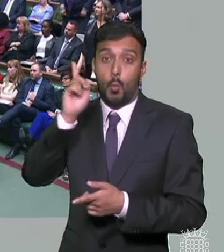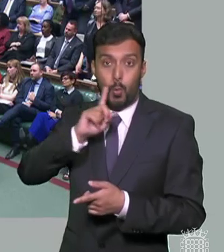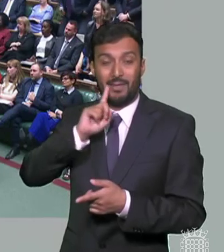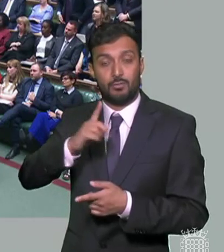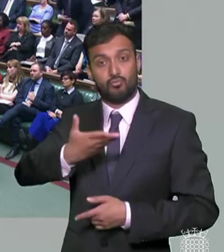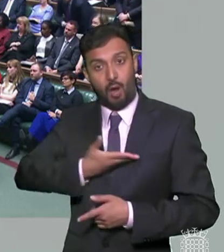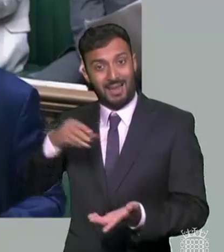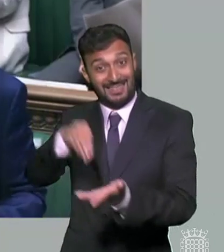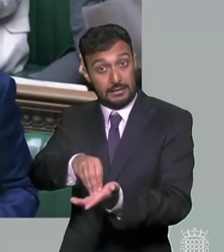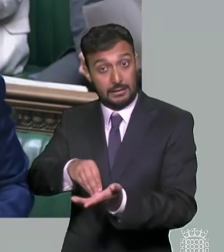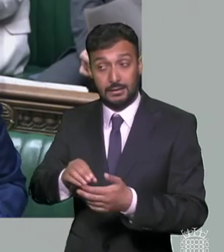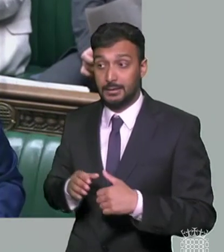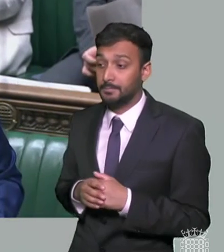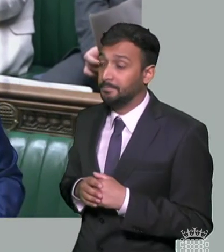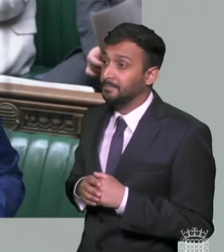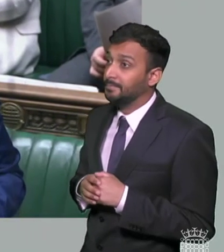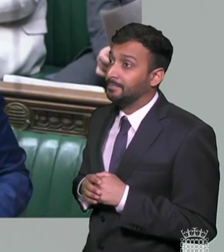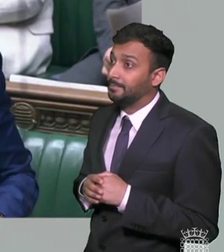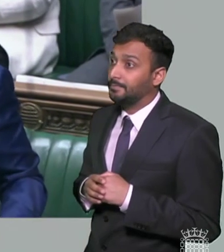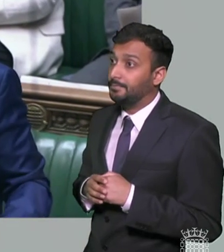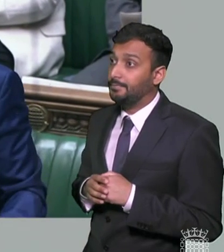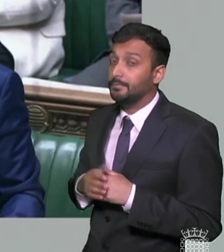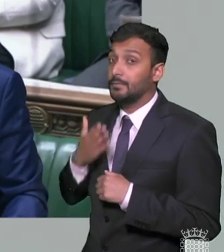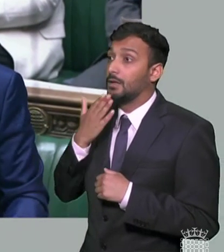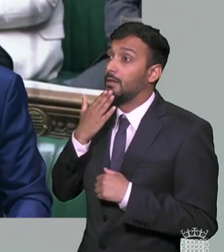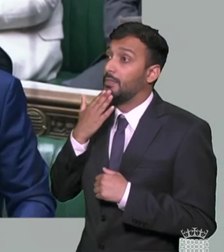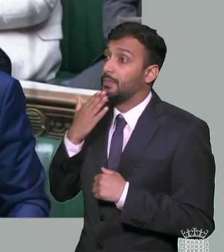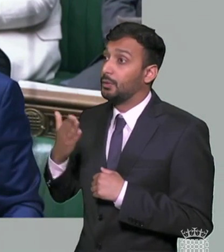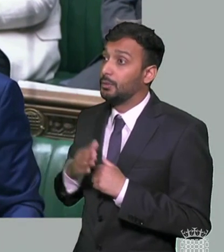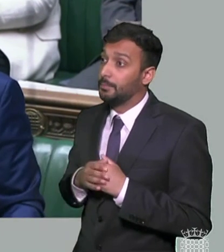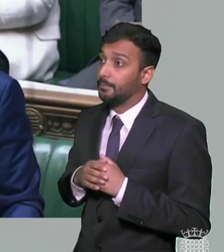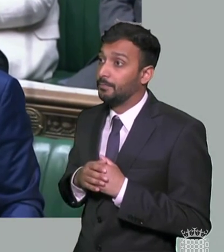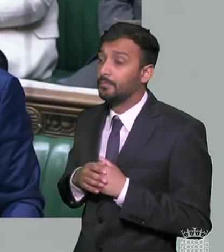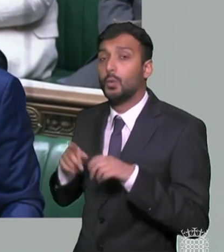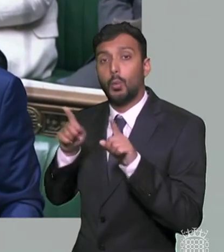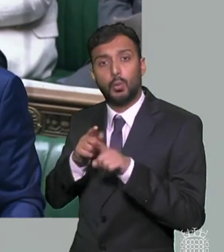I thank the honourable Lady for her question, and let me say at the outset what huge respect I personally have for her